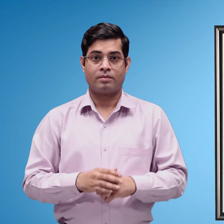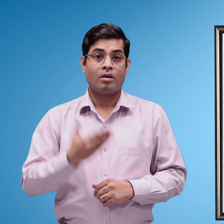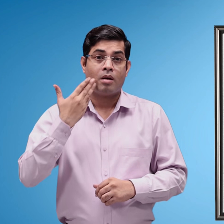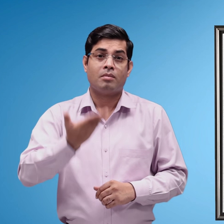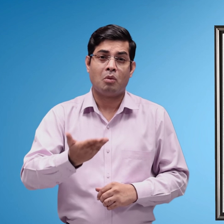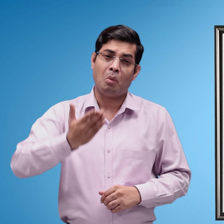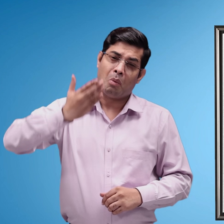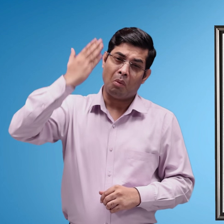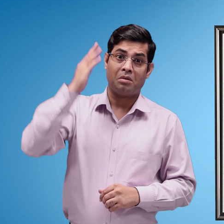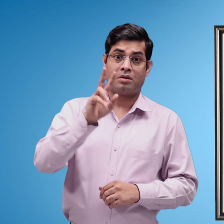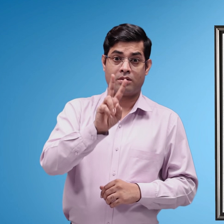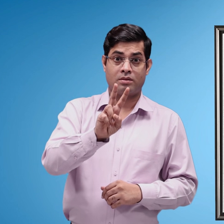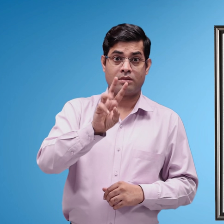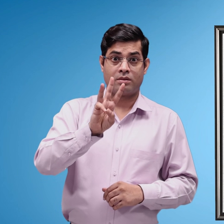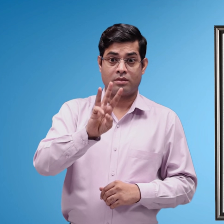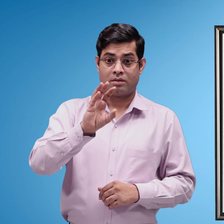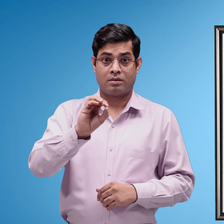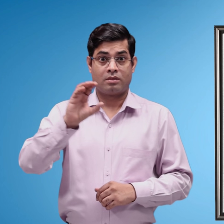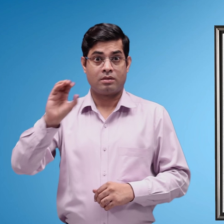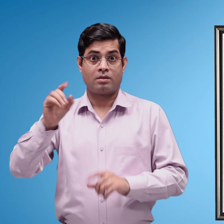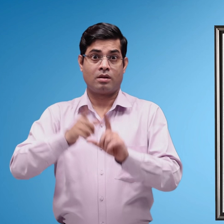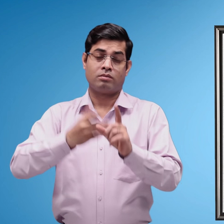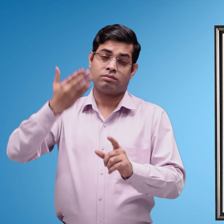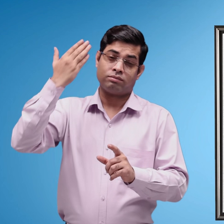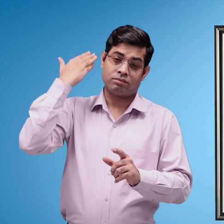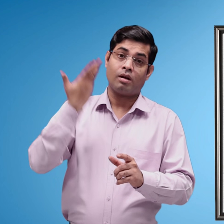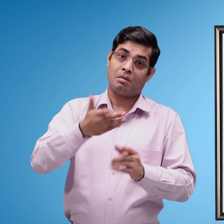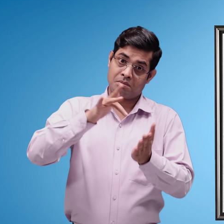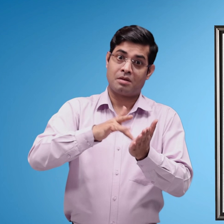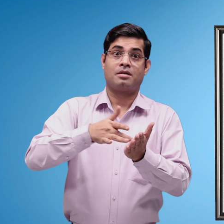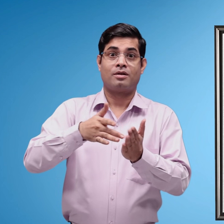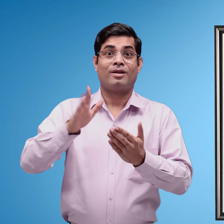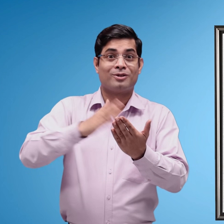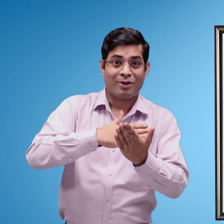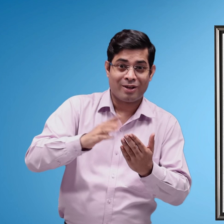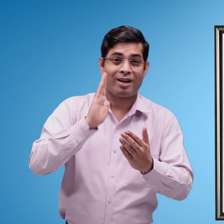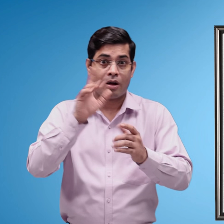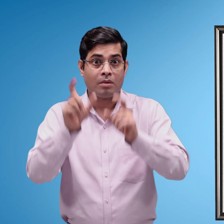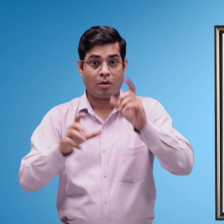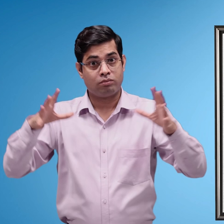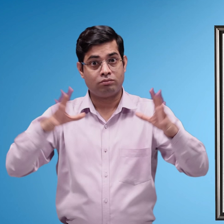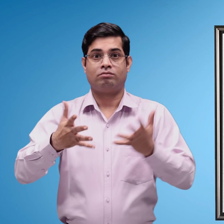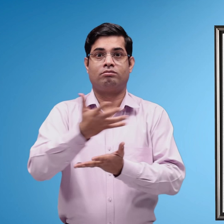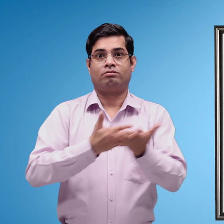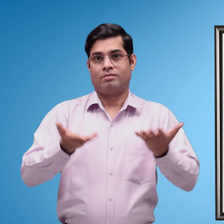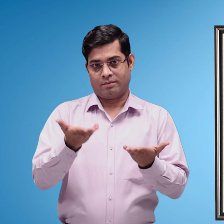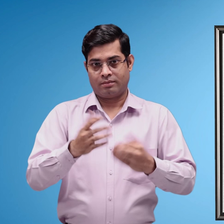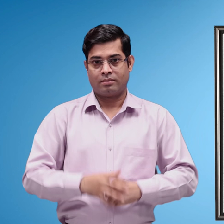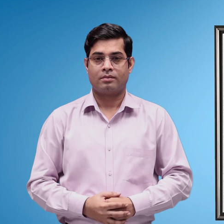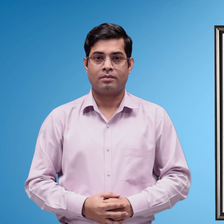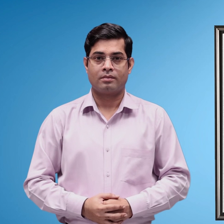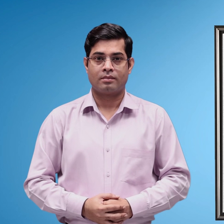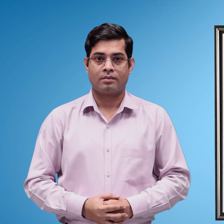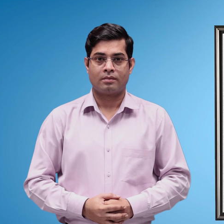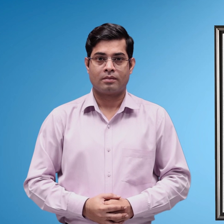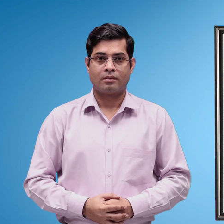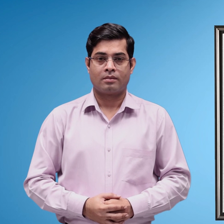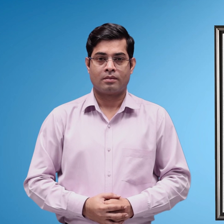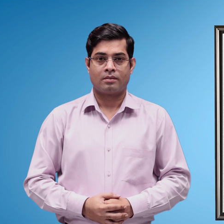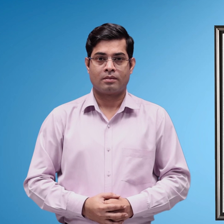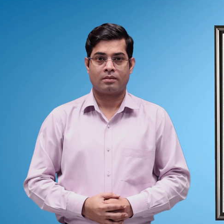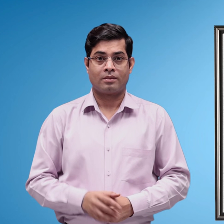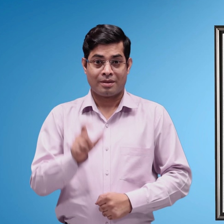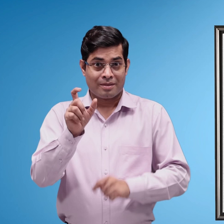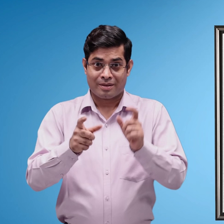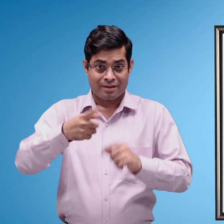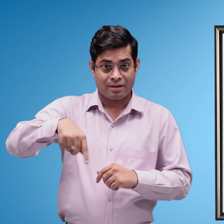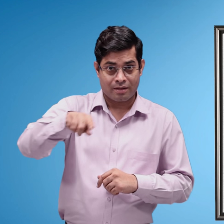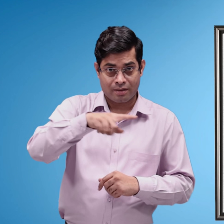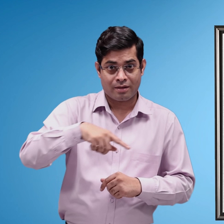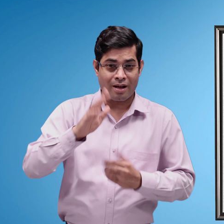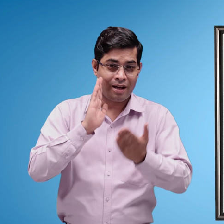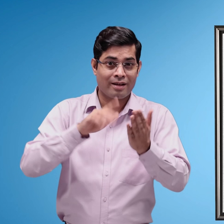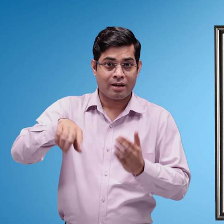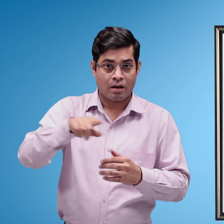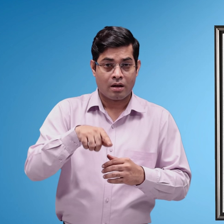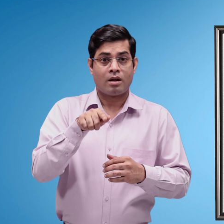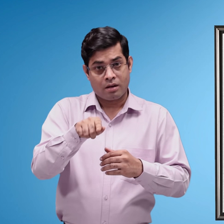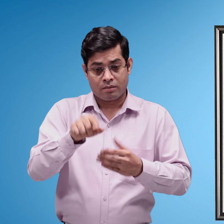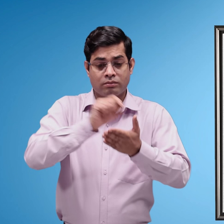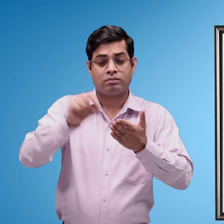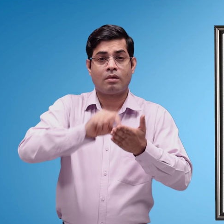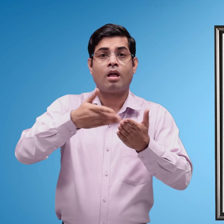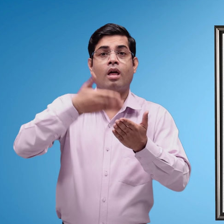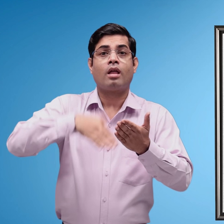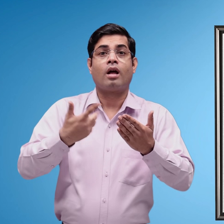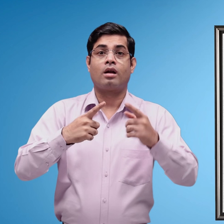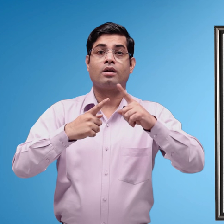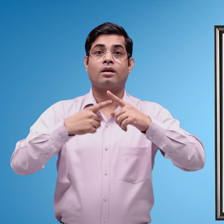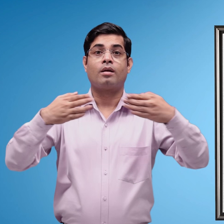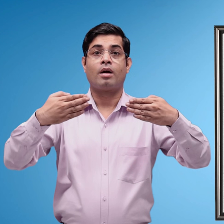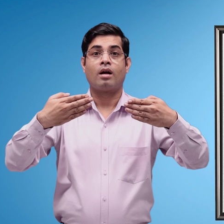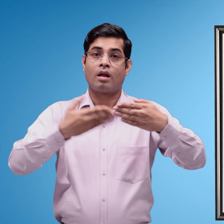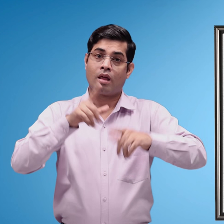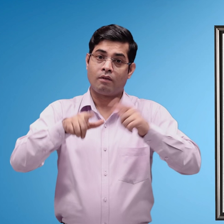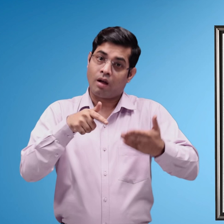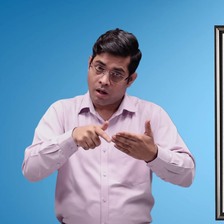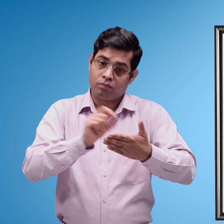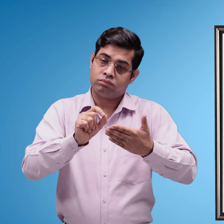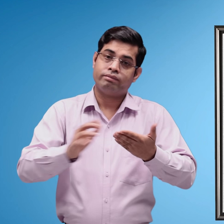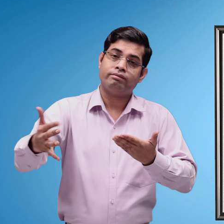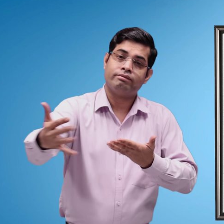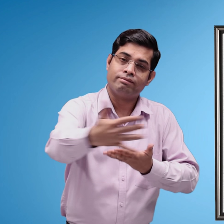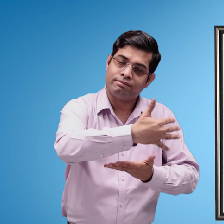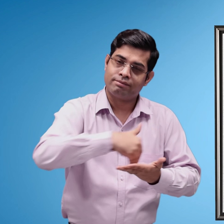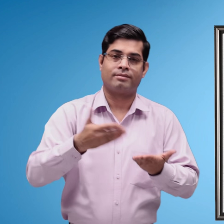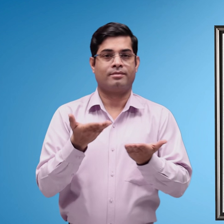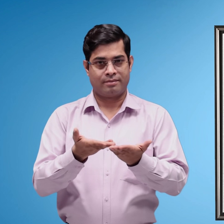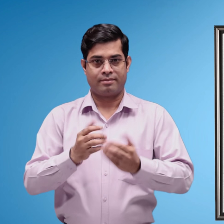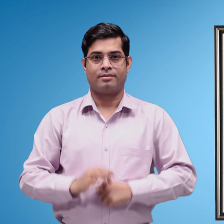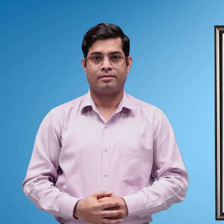around 2300 years ago. Many earliest works in Tamil were composed and compiled in these sangams.